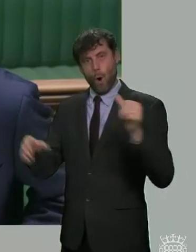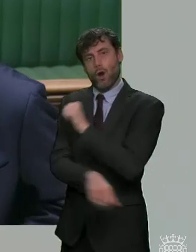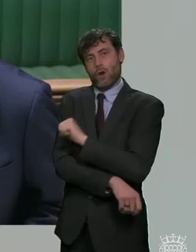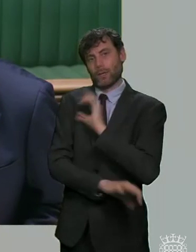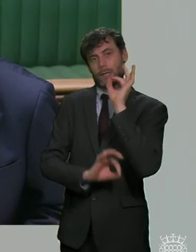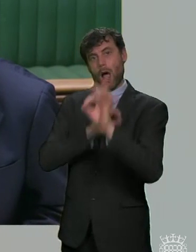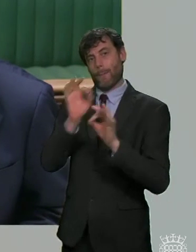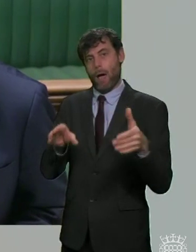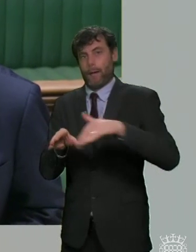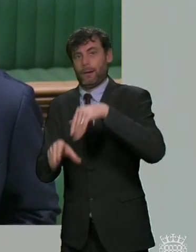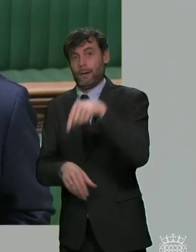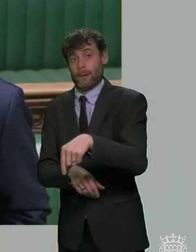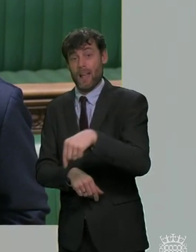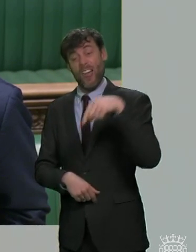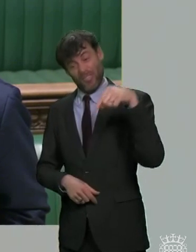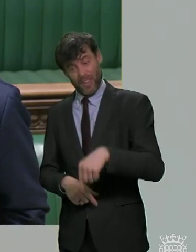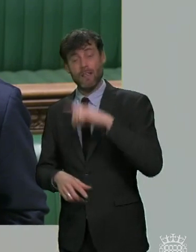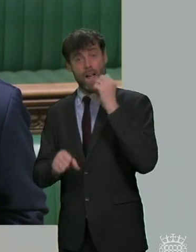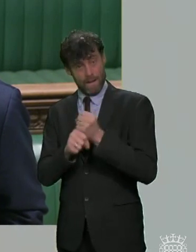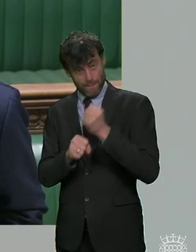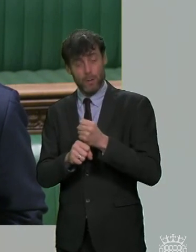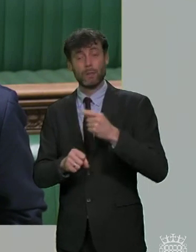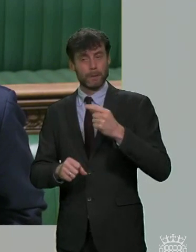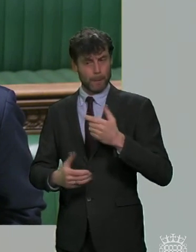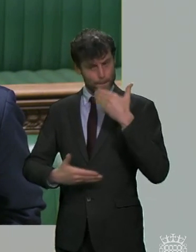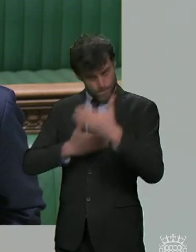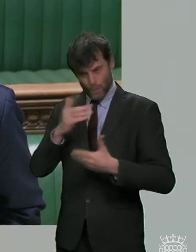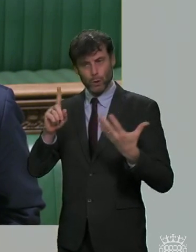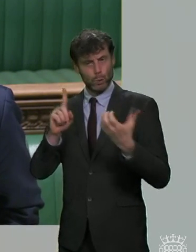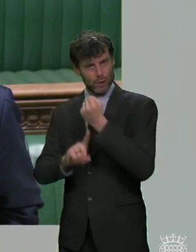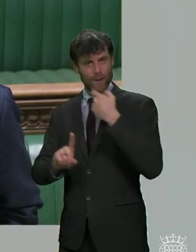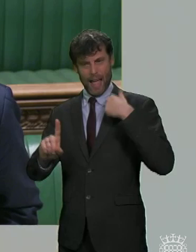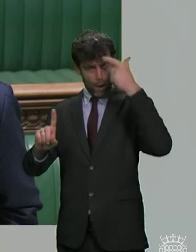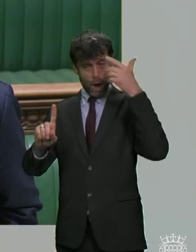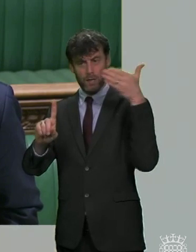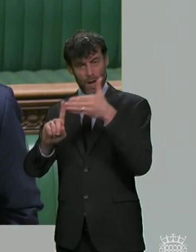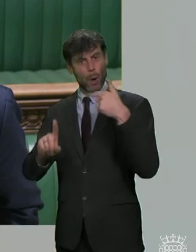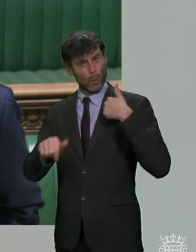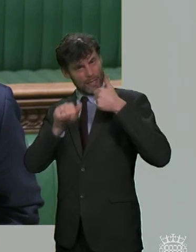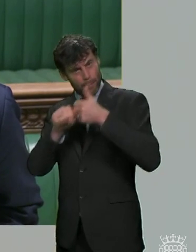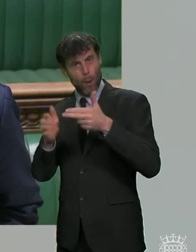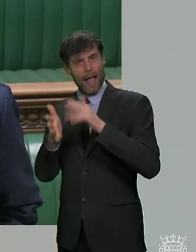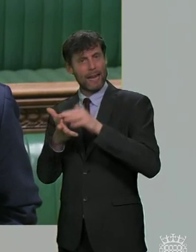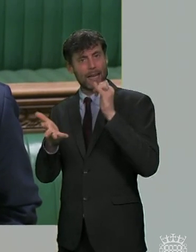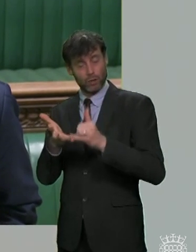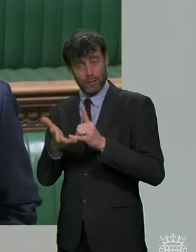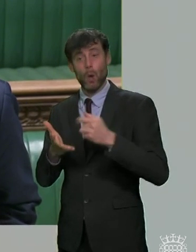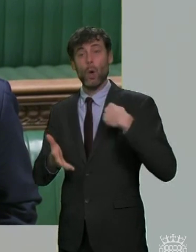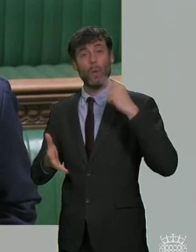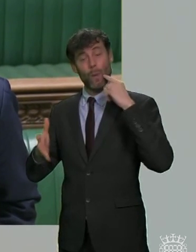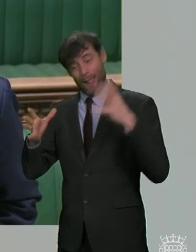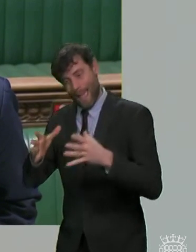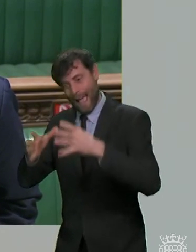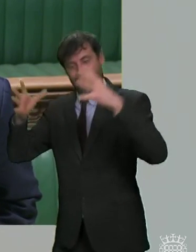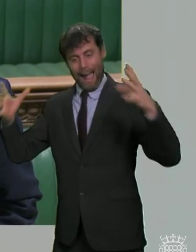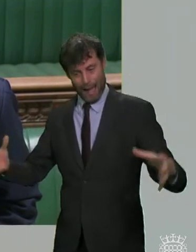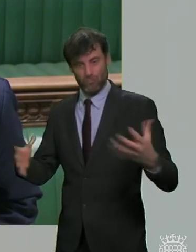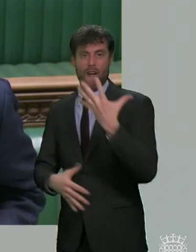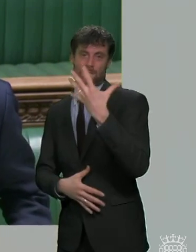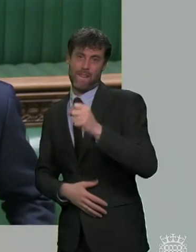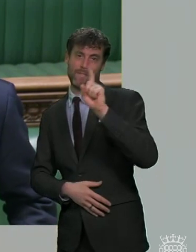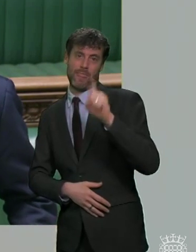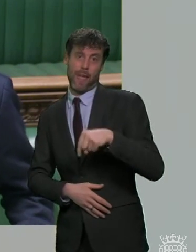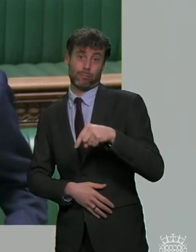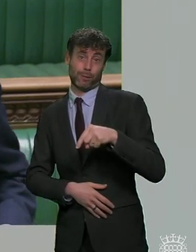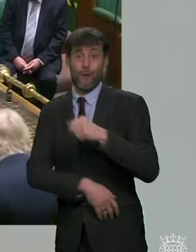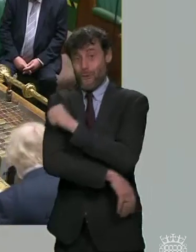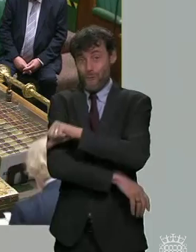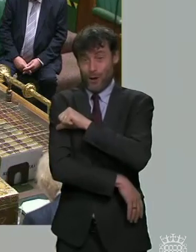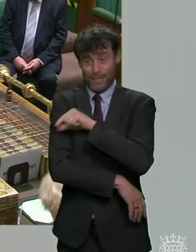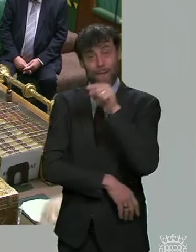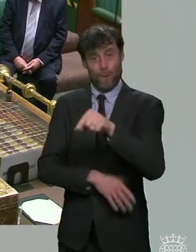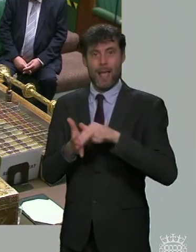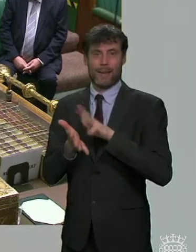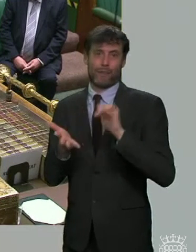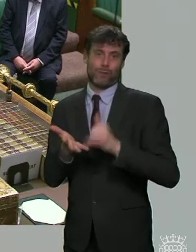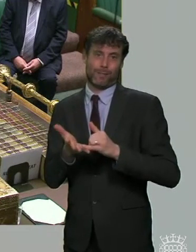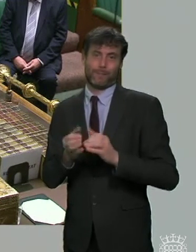This Government of this party of the NHS are on target to deliver 50,000 more nurses in our NHS.